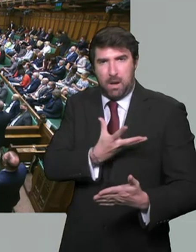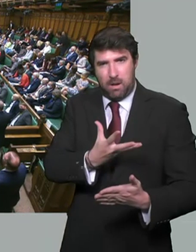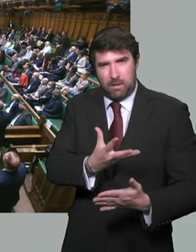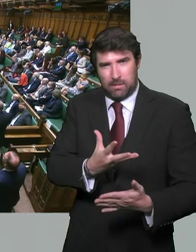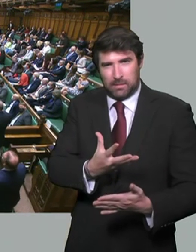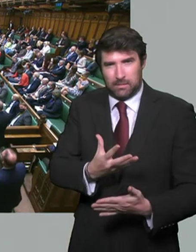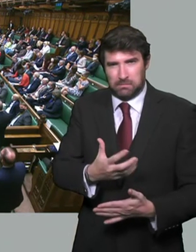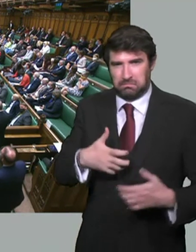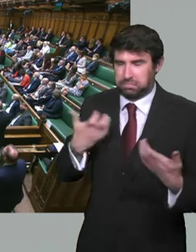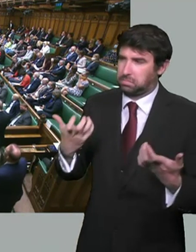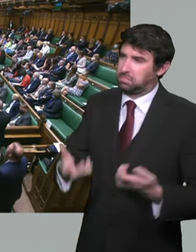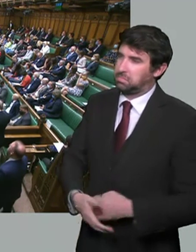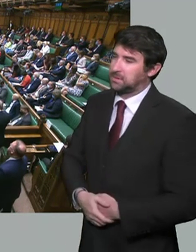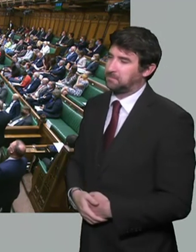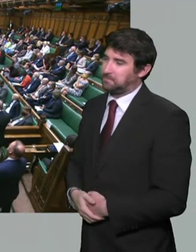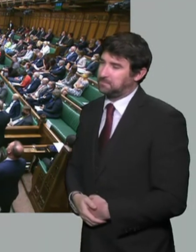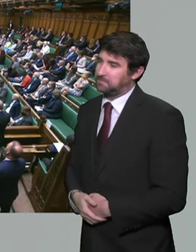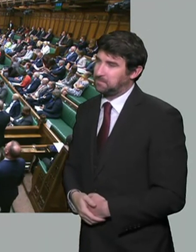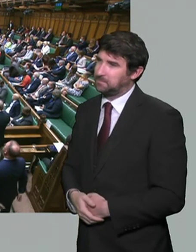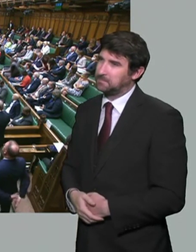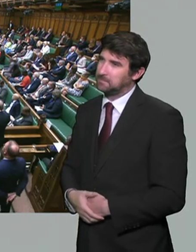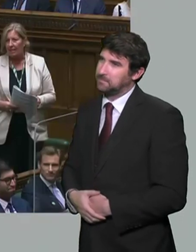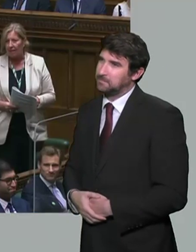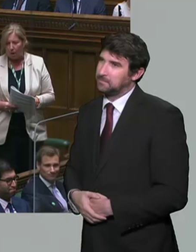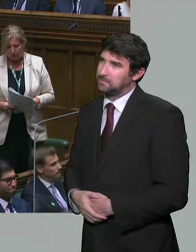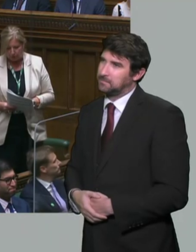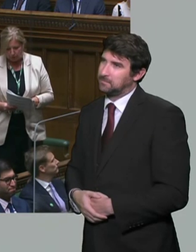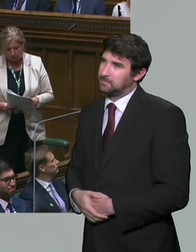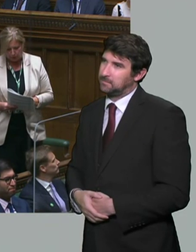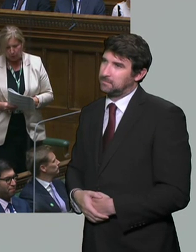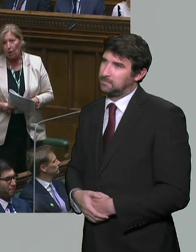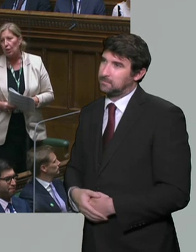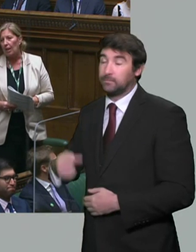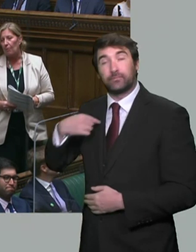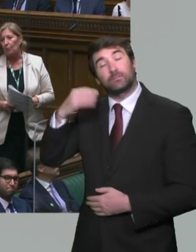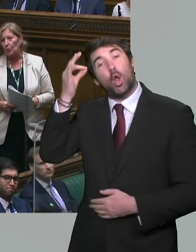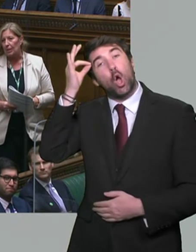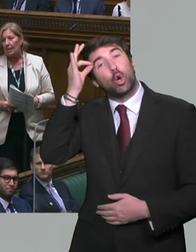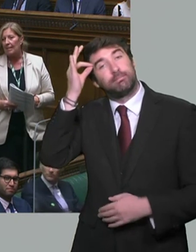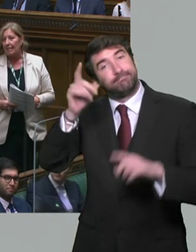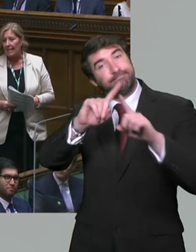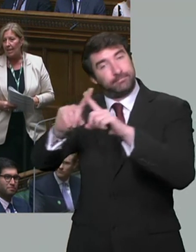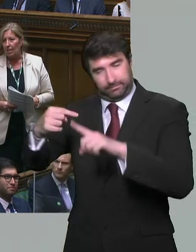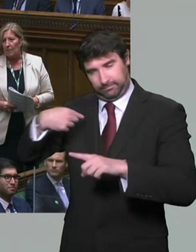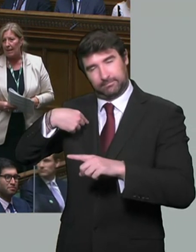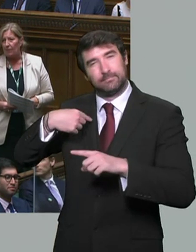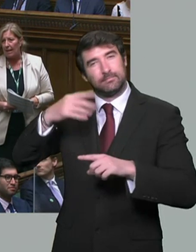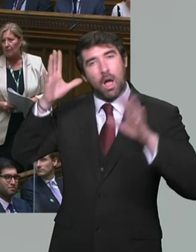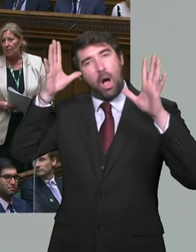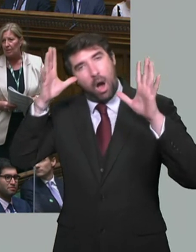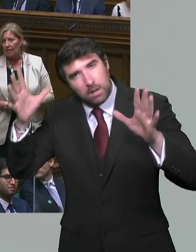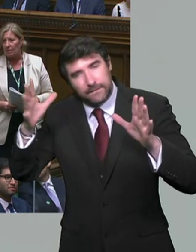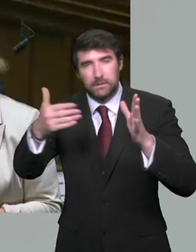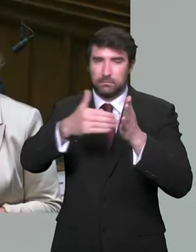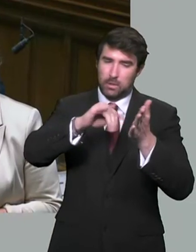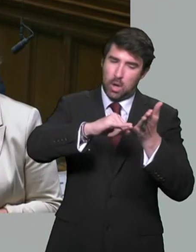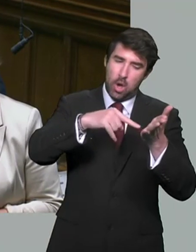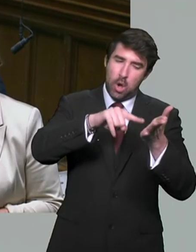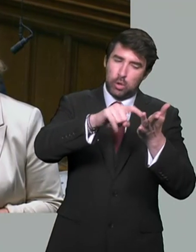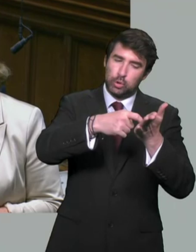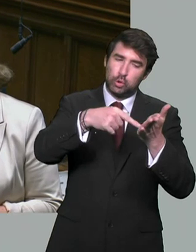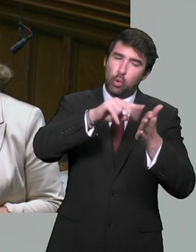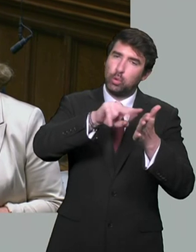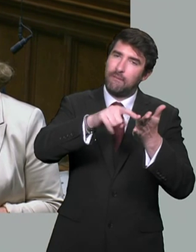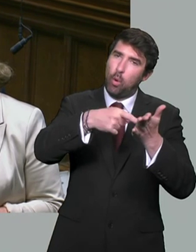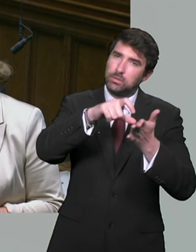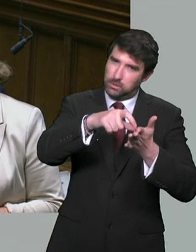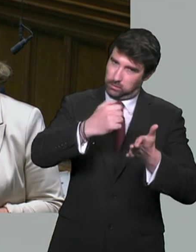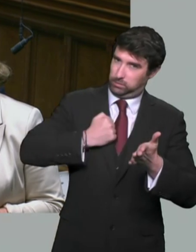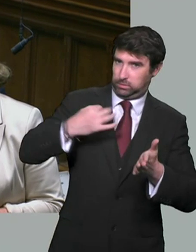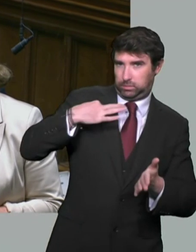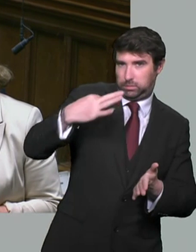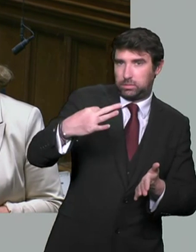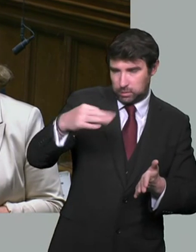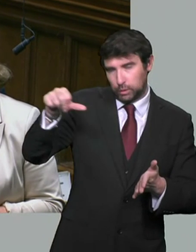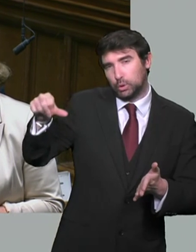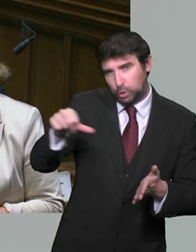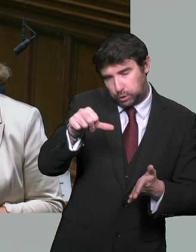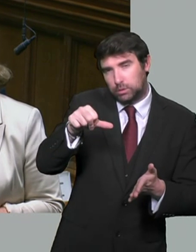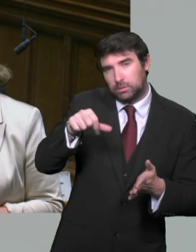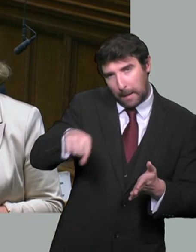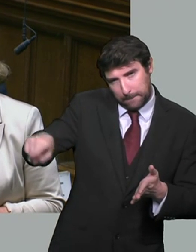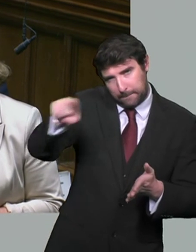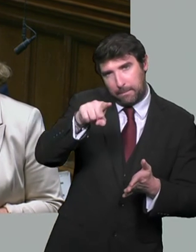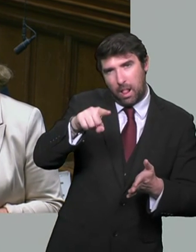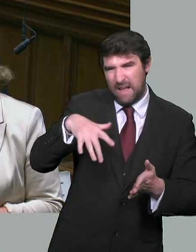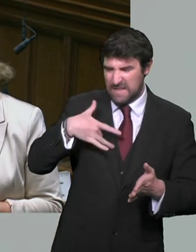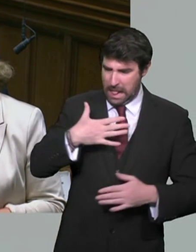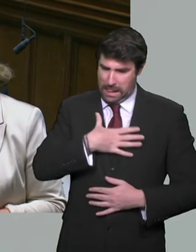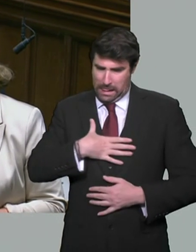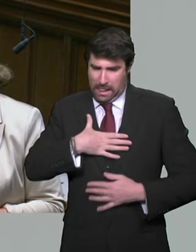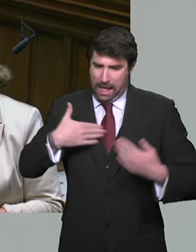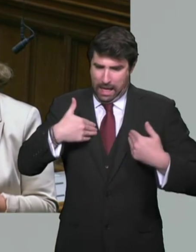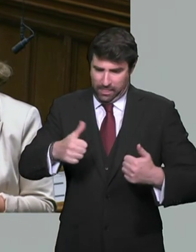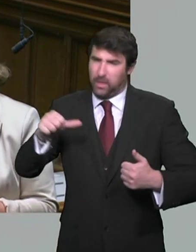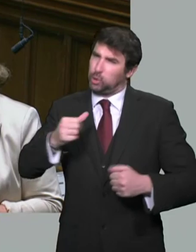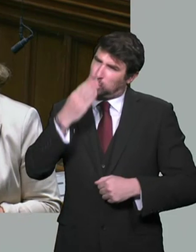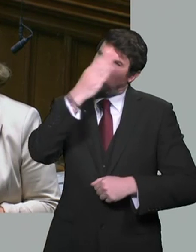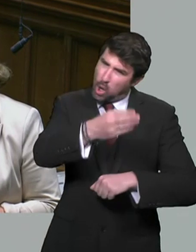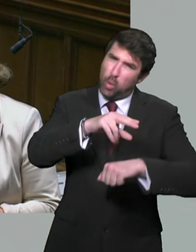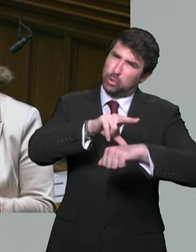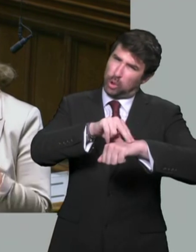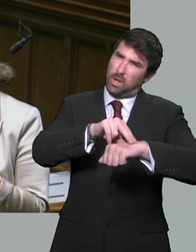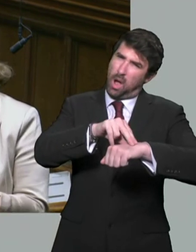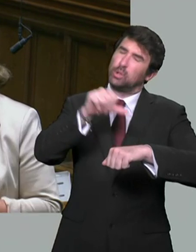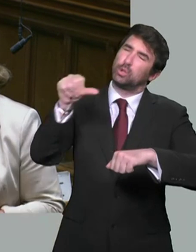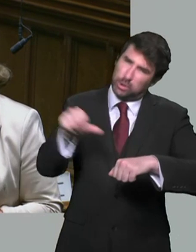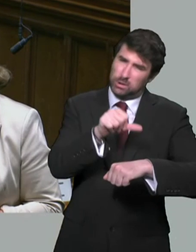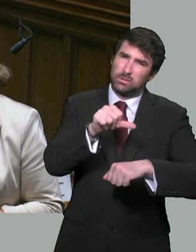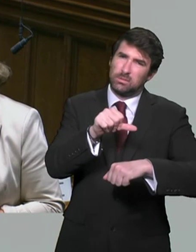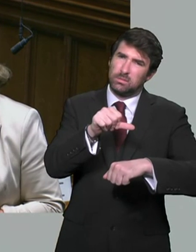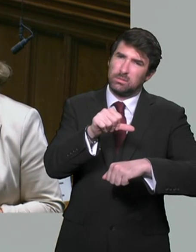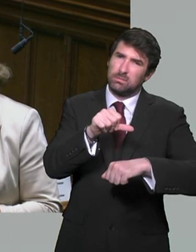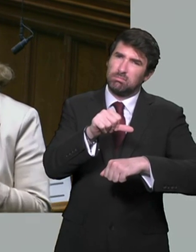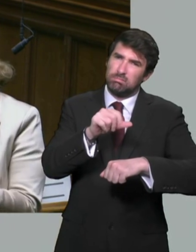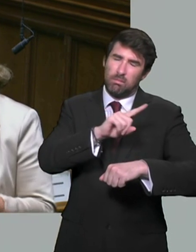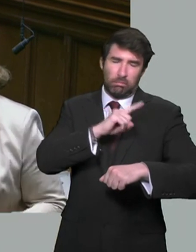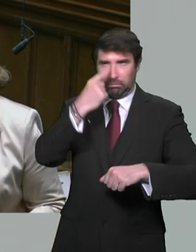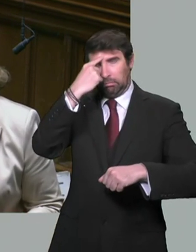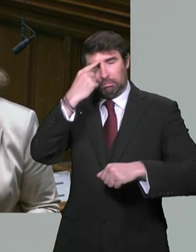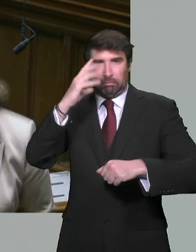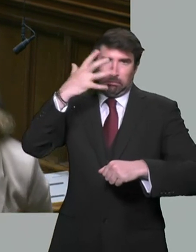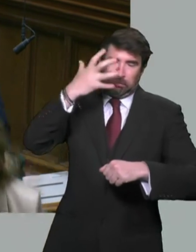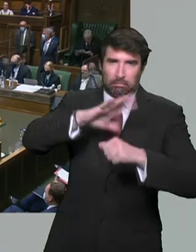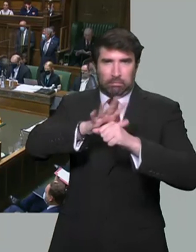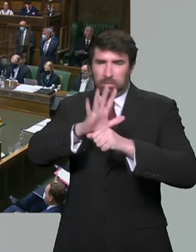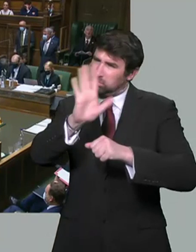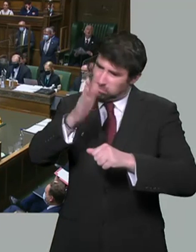Does my right honourable Friend agree that our constituents, including mine in Hertford and Stortford, should come forward and see their GP if they have concerns about their health, and that his statement yesterday should give them assurance and confidence that this Government are there for the NHS and that the NHS will be there for them in their time of need?